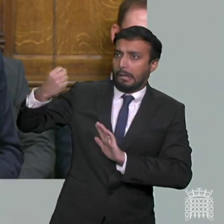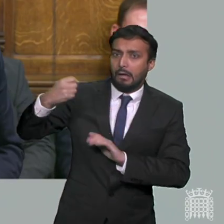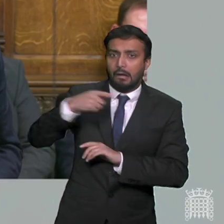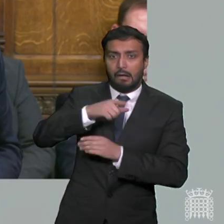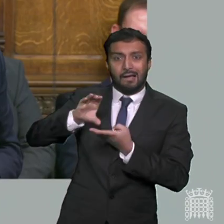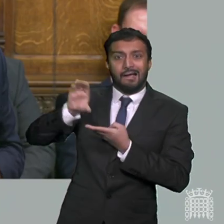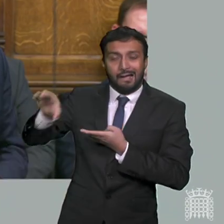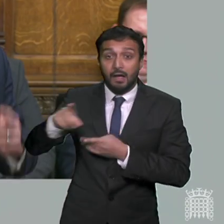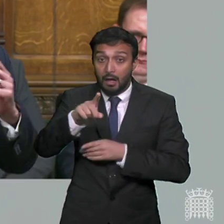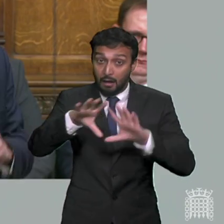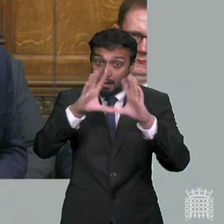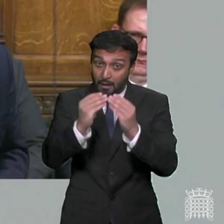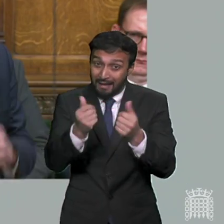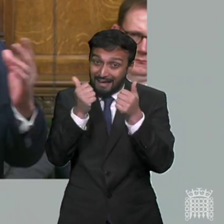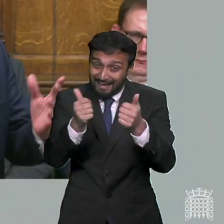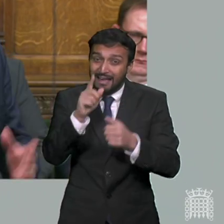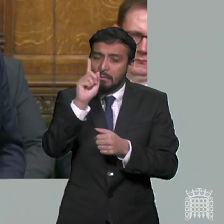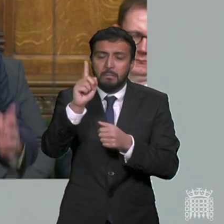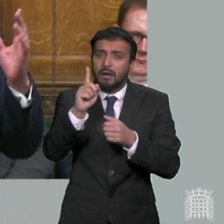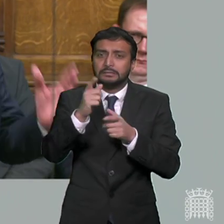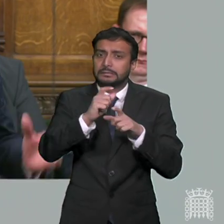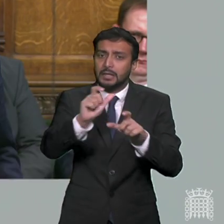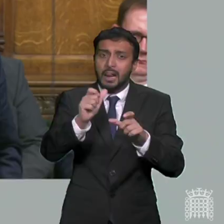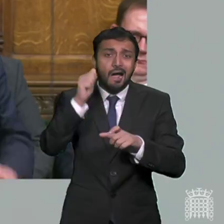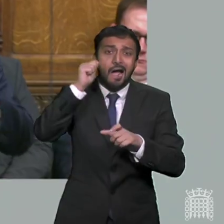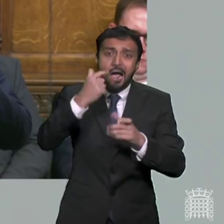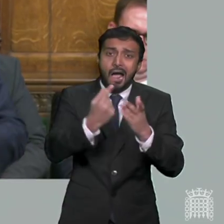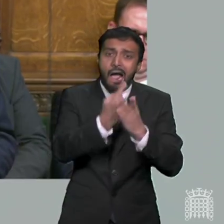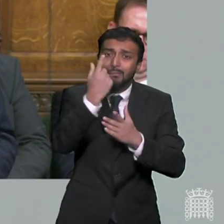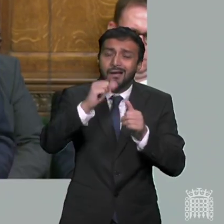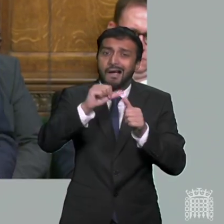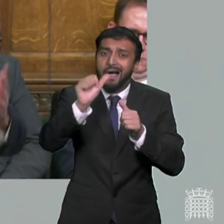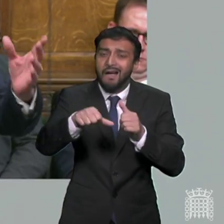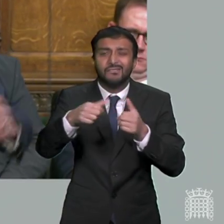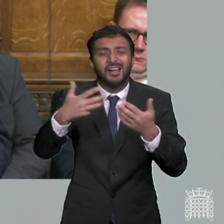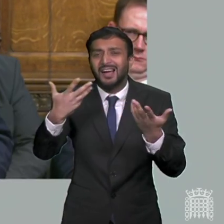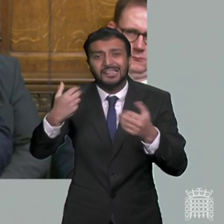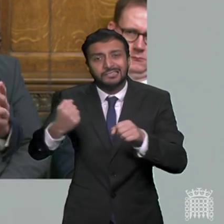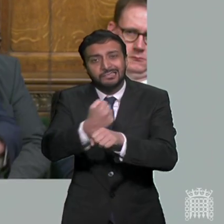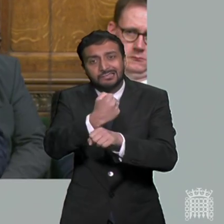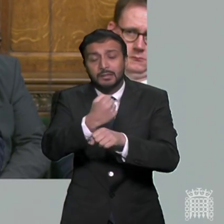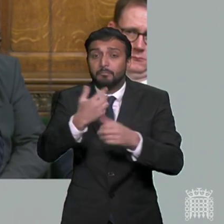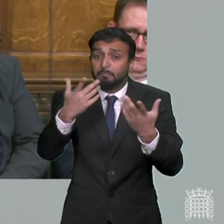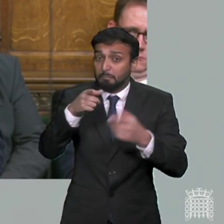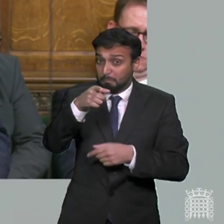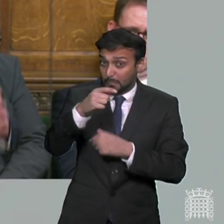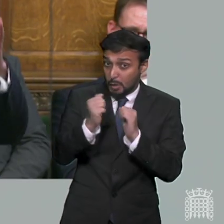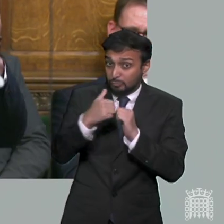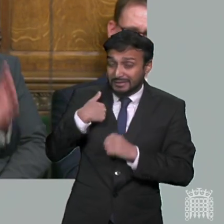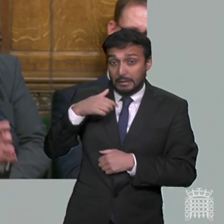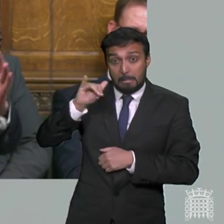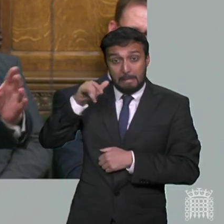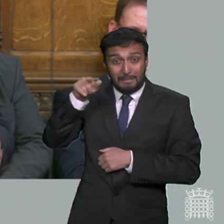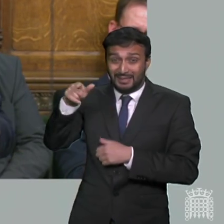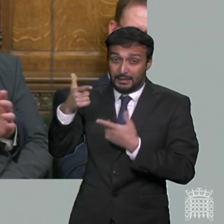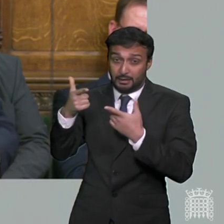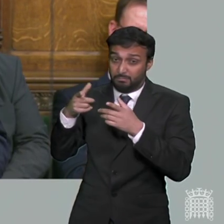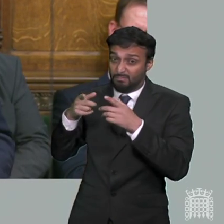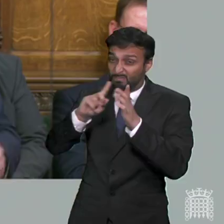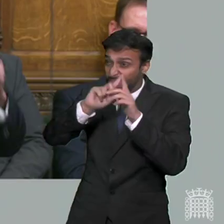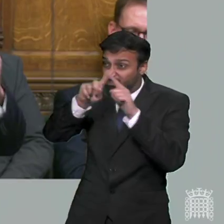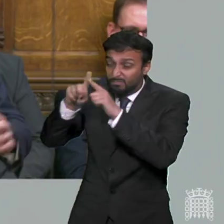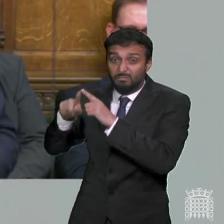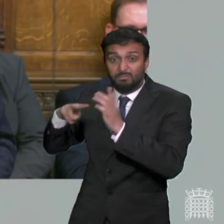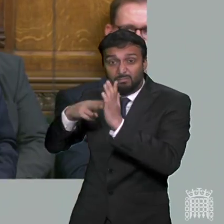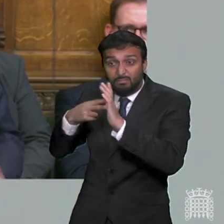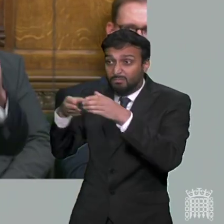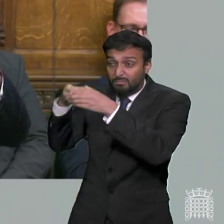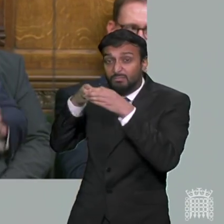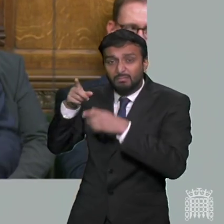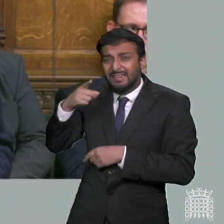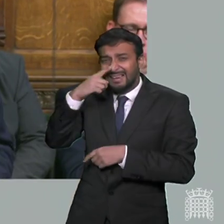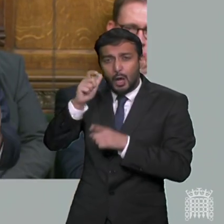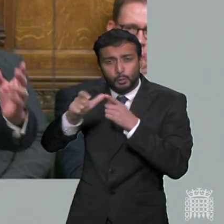Does my right honourable Friend agree that Departments, regulators and industry, perhaps guided by an anti-scams taskforce, could do far more to prevent scams from happening in the first place?